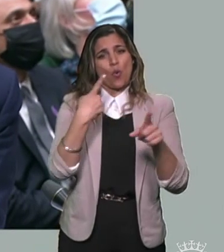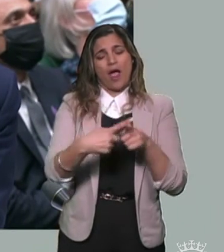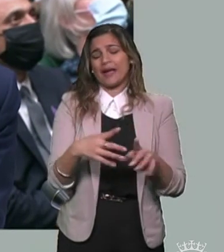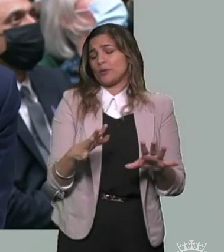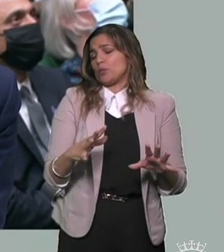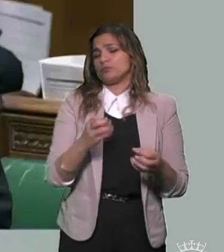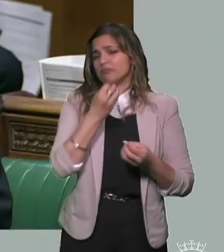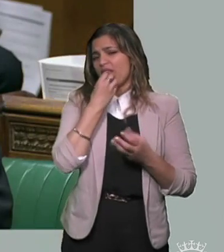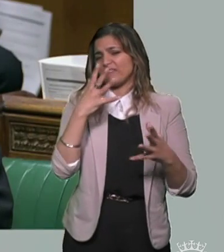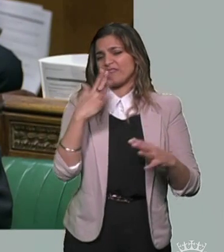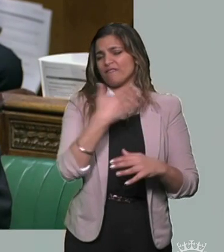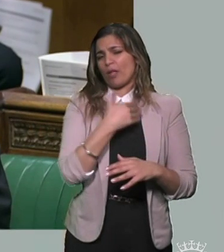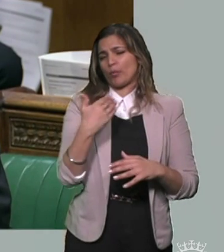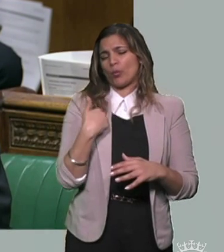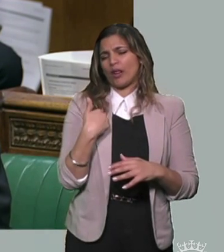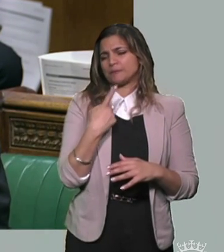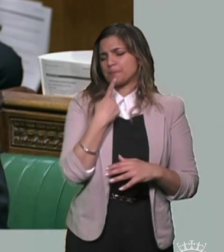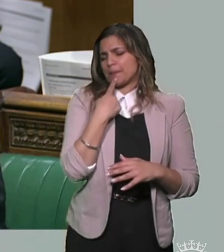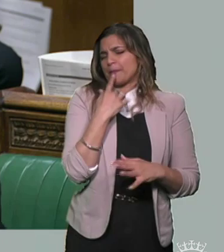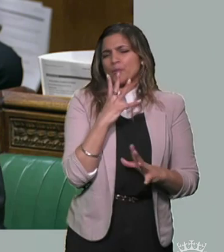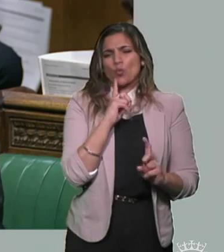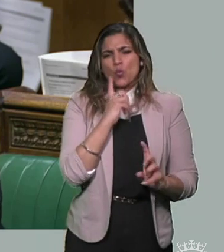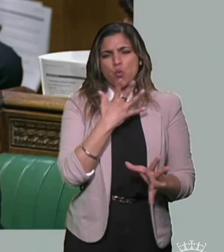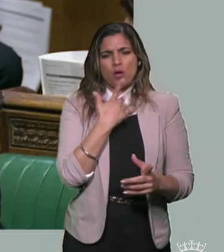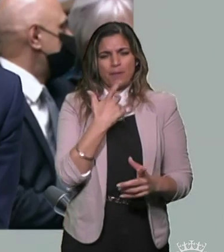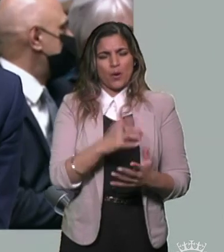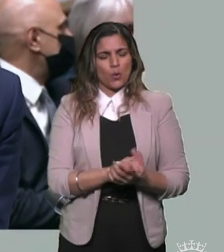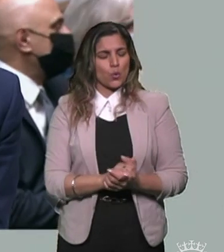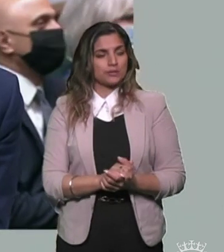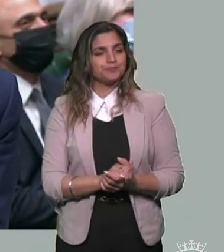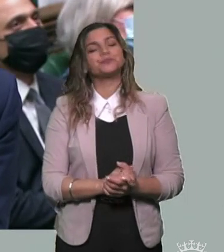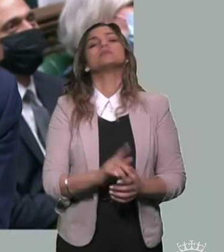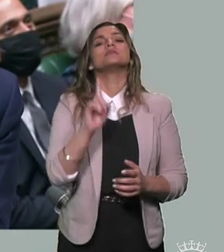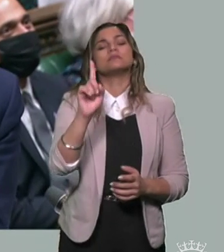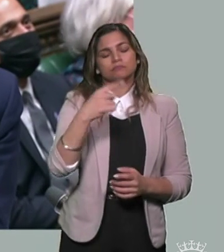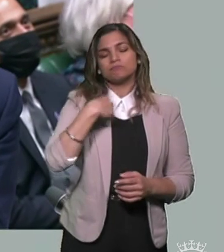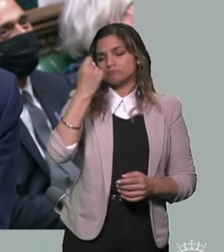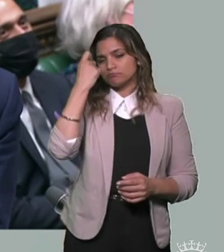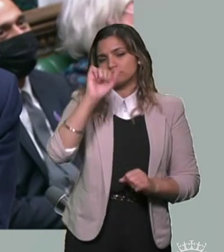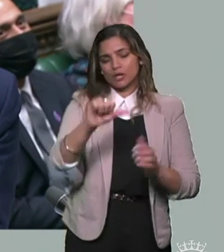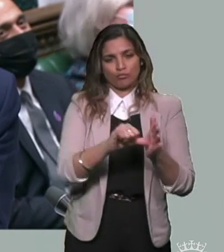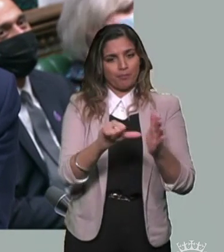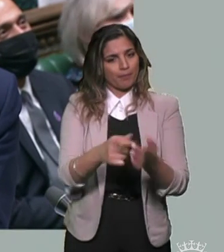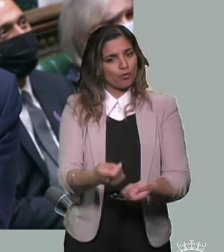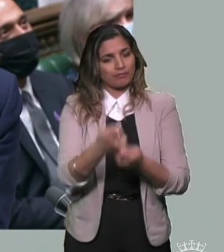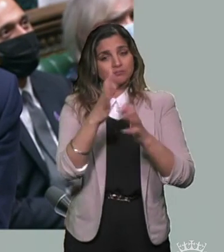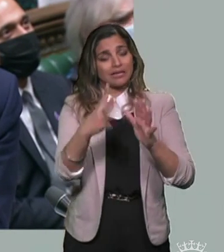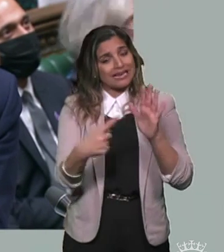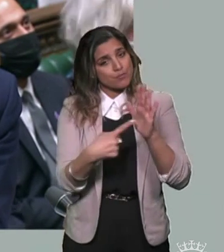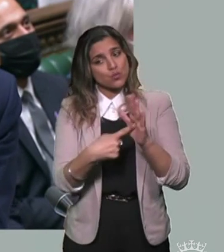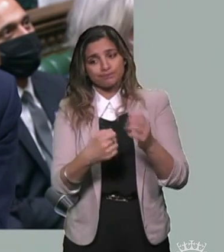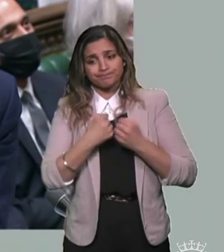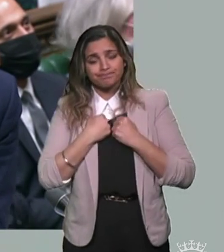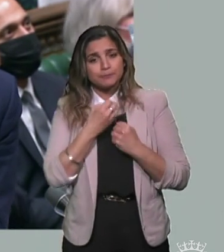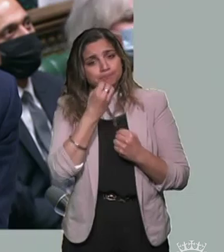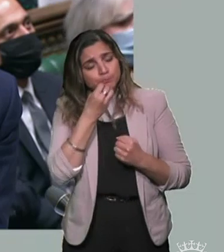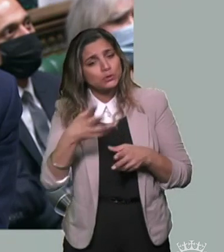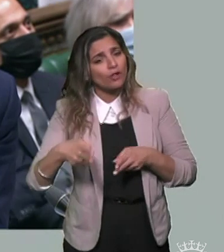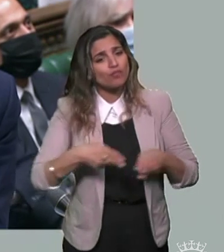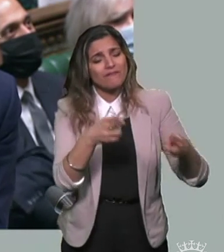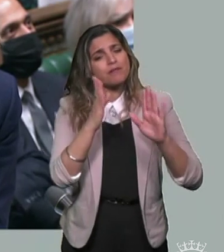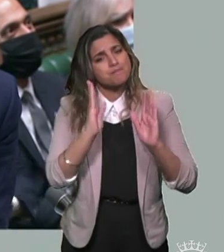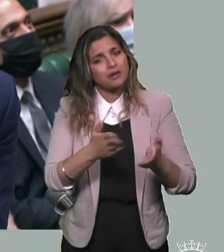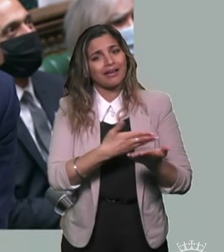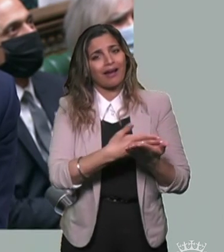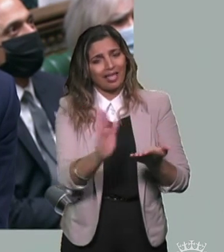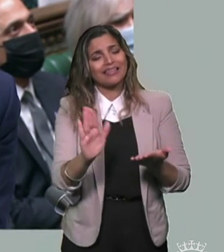I understand the problems that my right honourable Friend raises: it is important that our beautiful rivers should be clean.